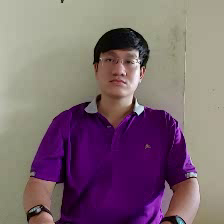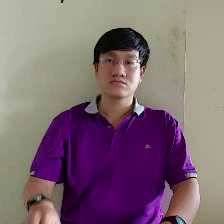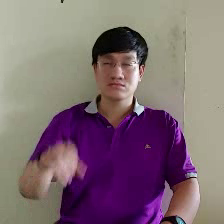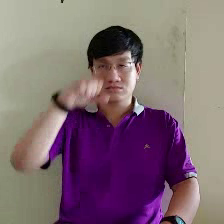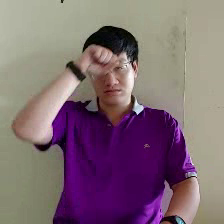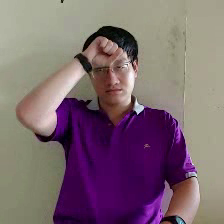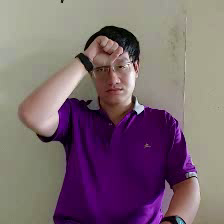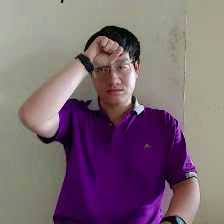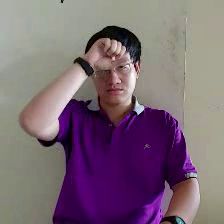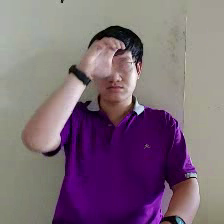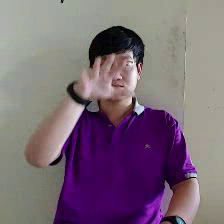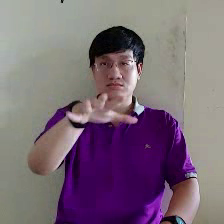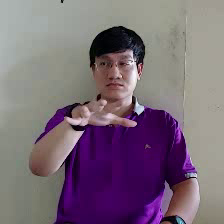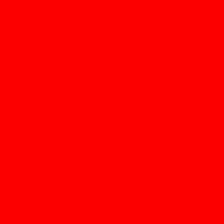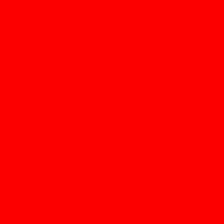Dạy dỗ